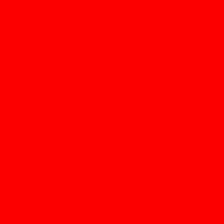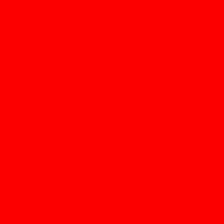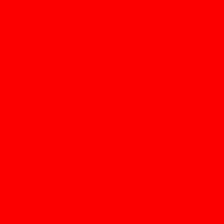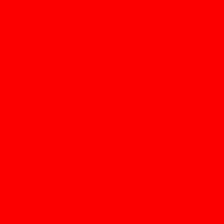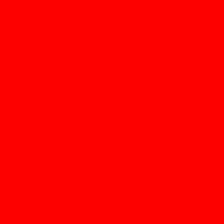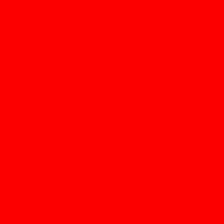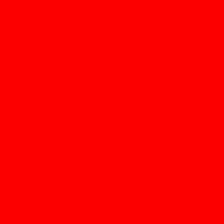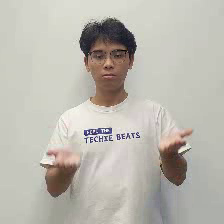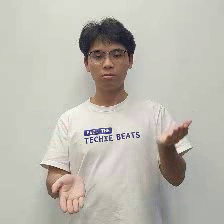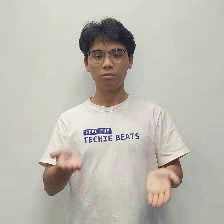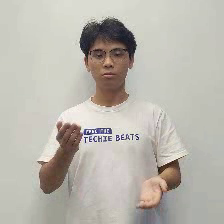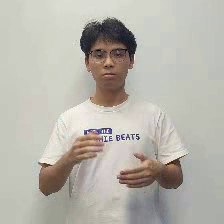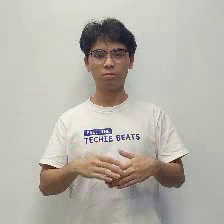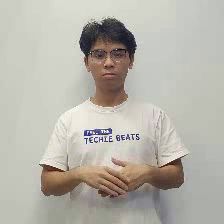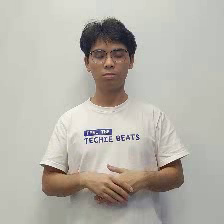Có thể